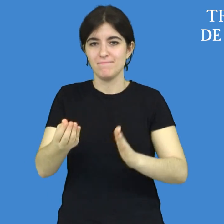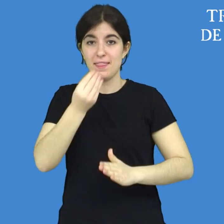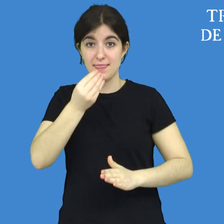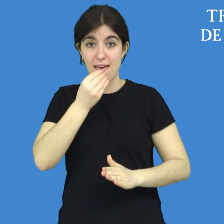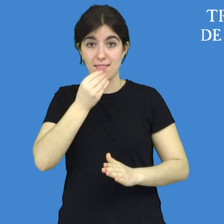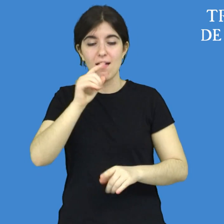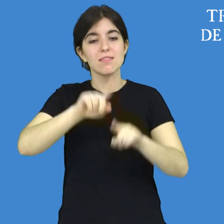comer